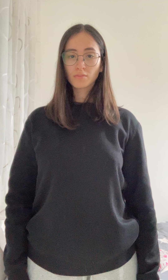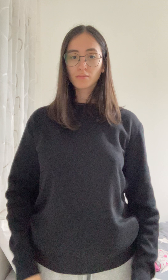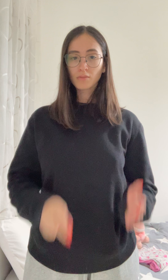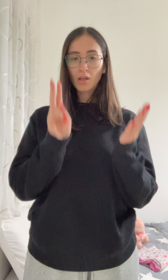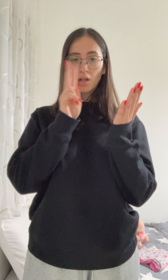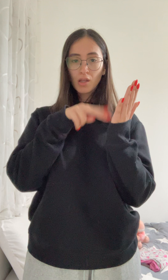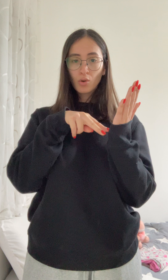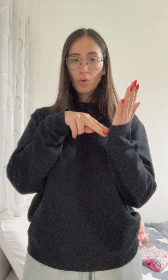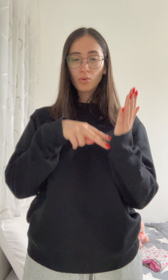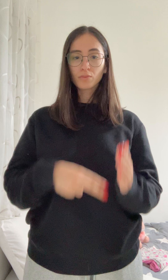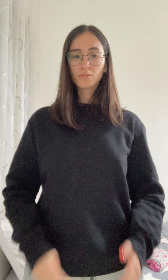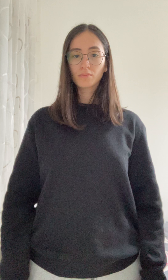לקרוא